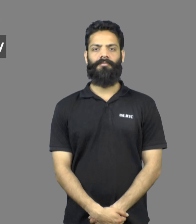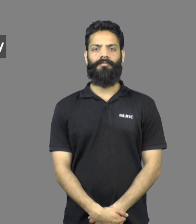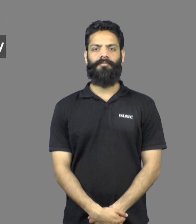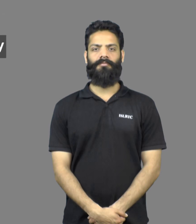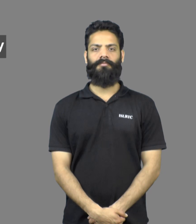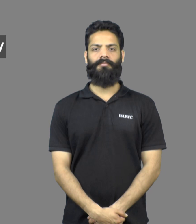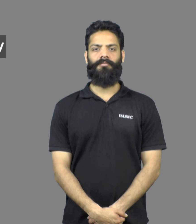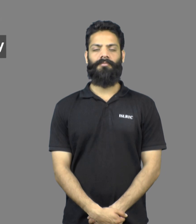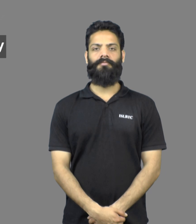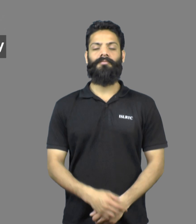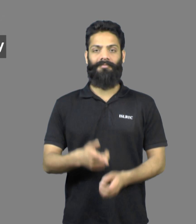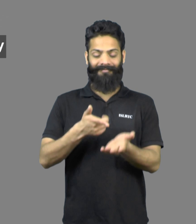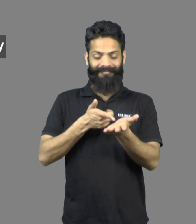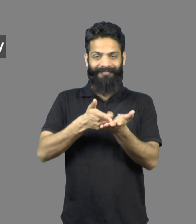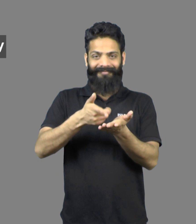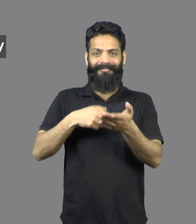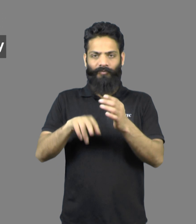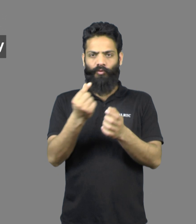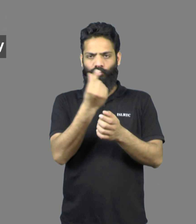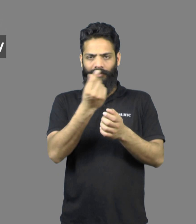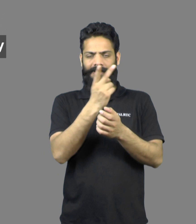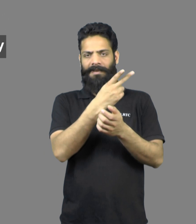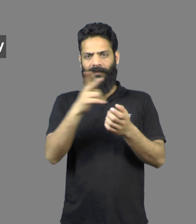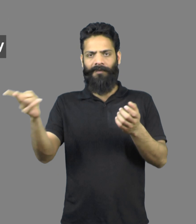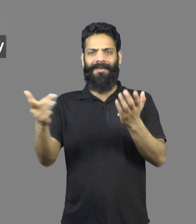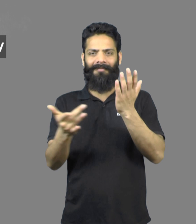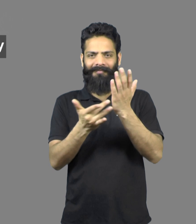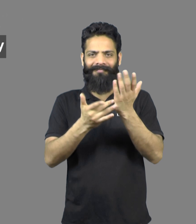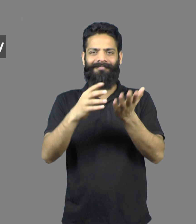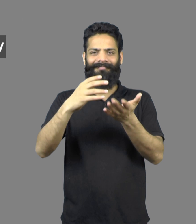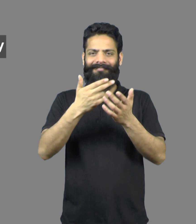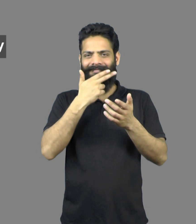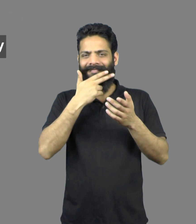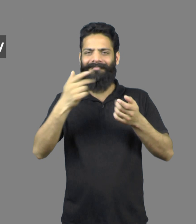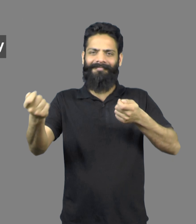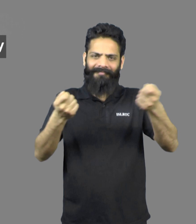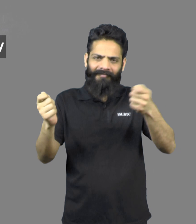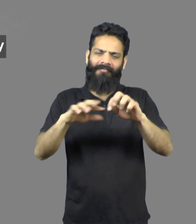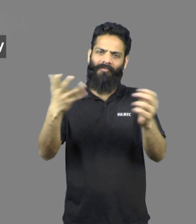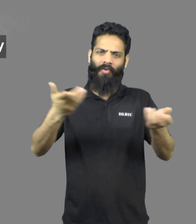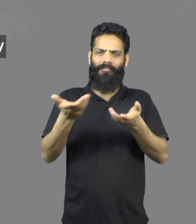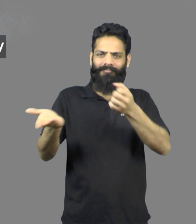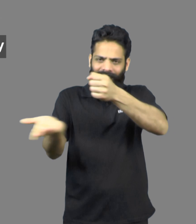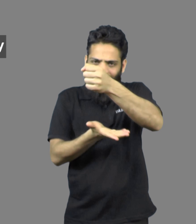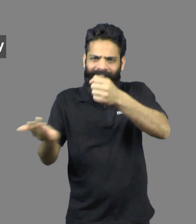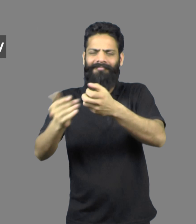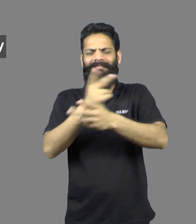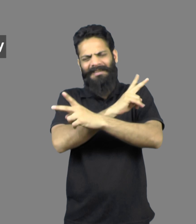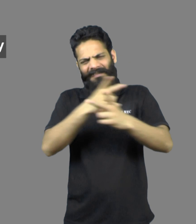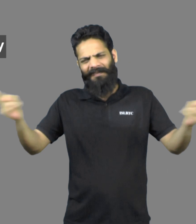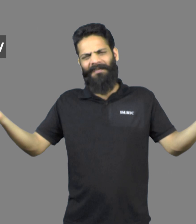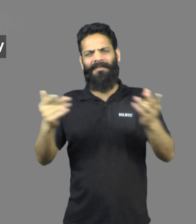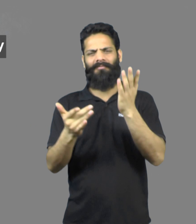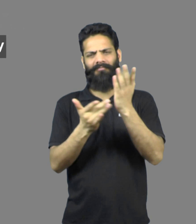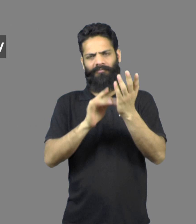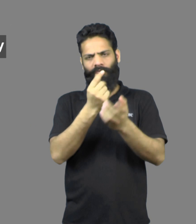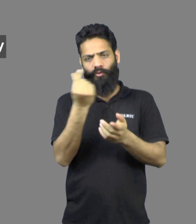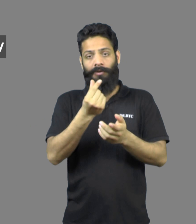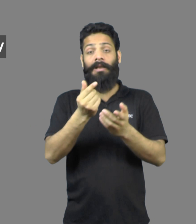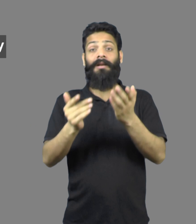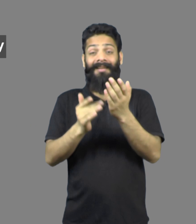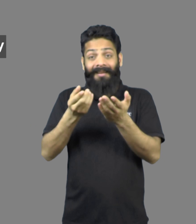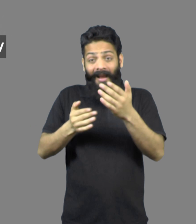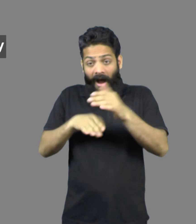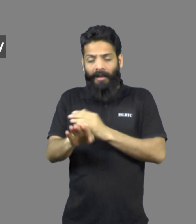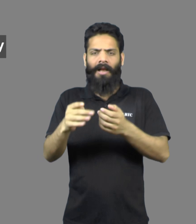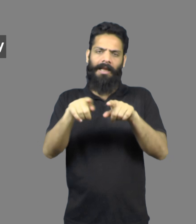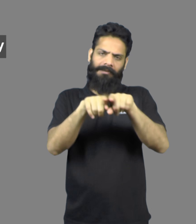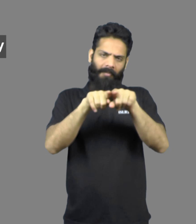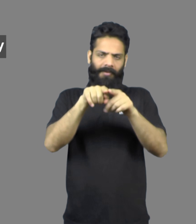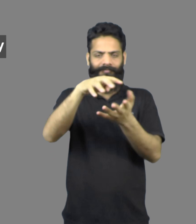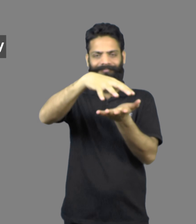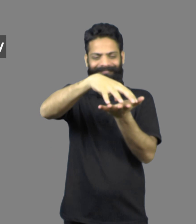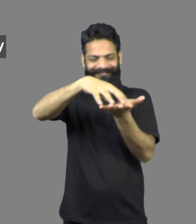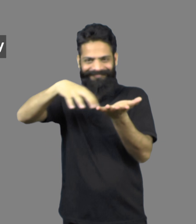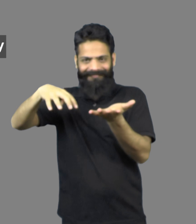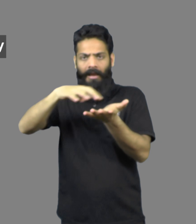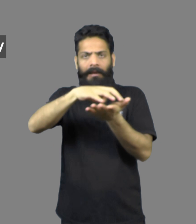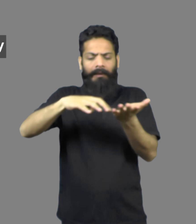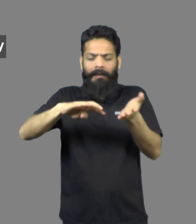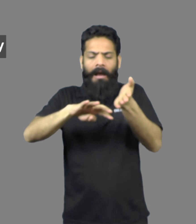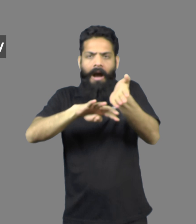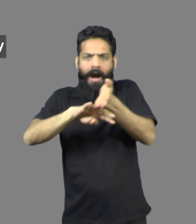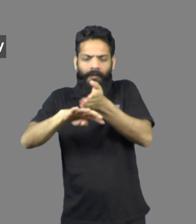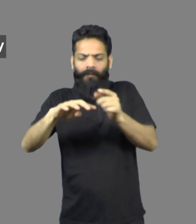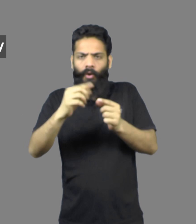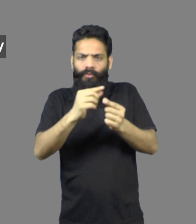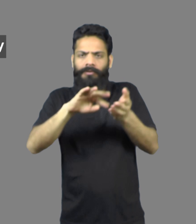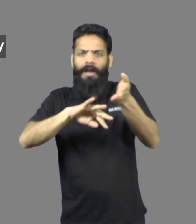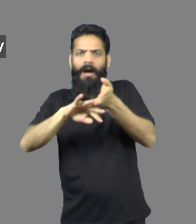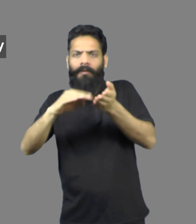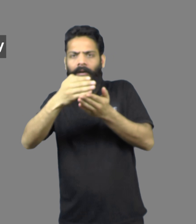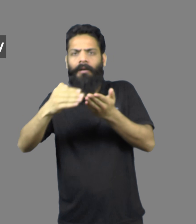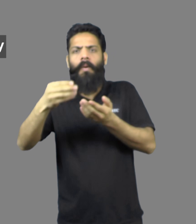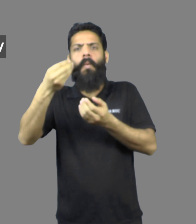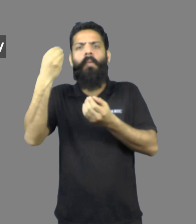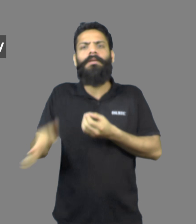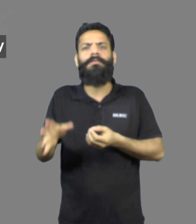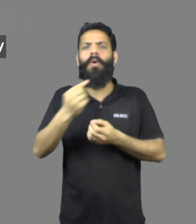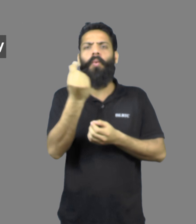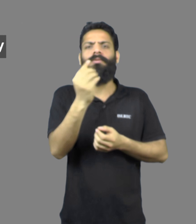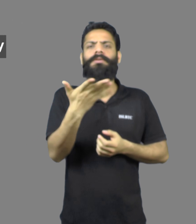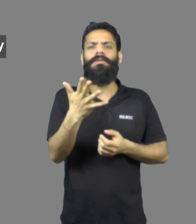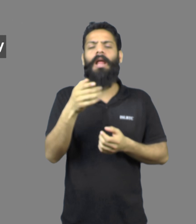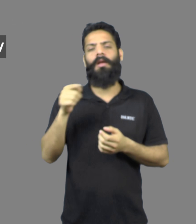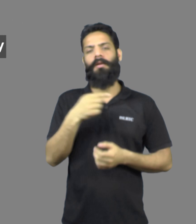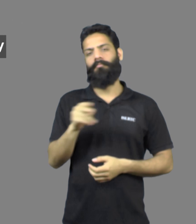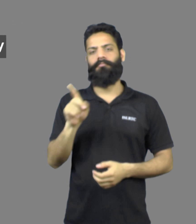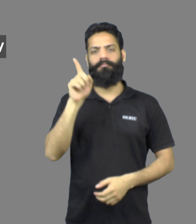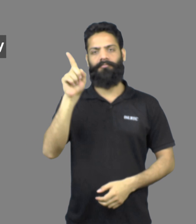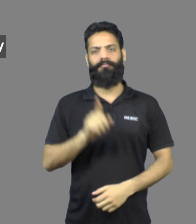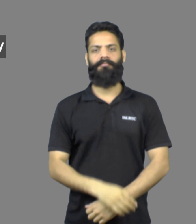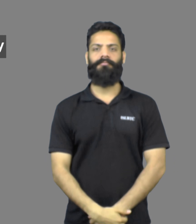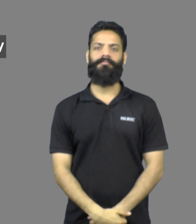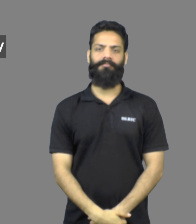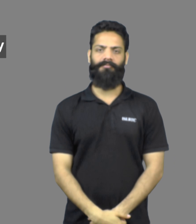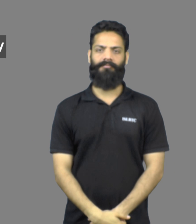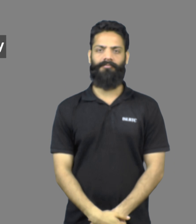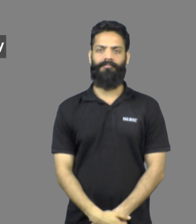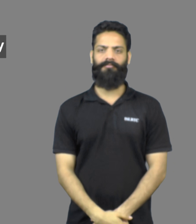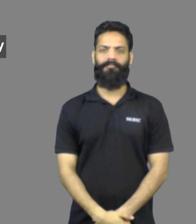Machin Field Efficiency